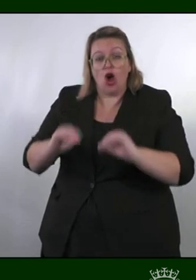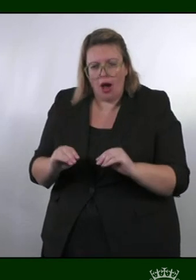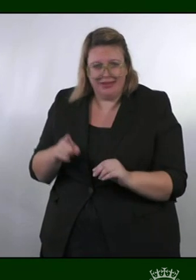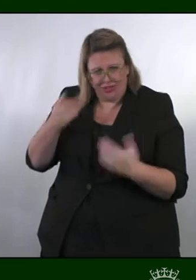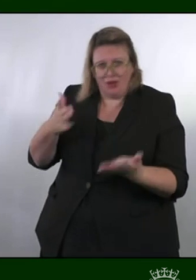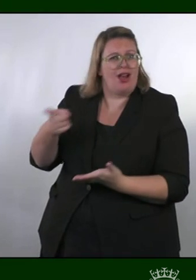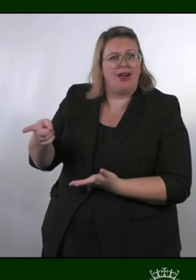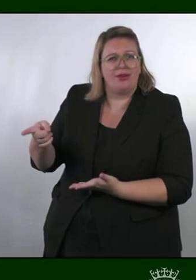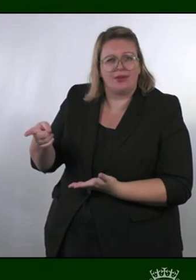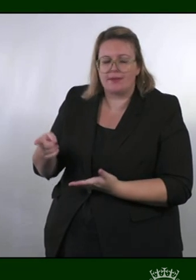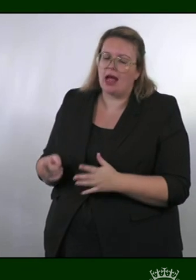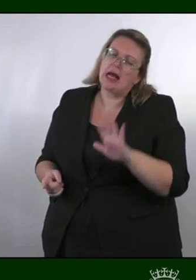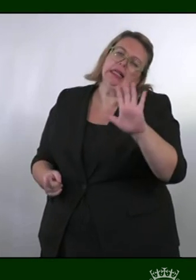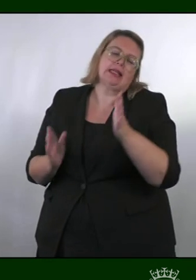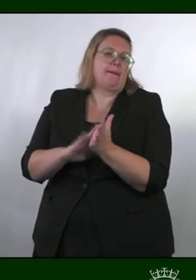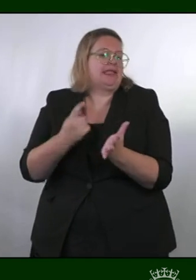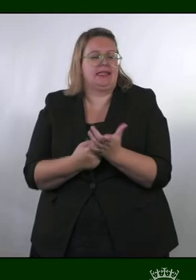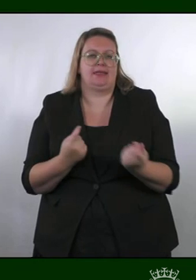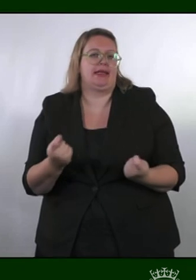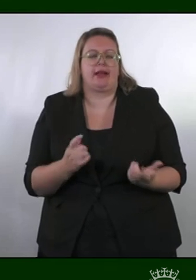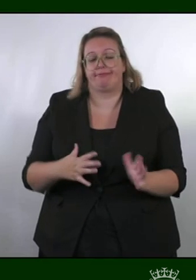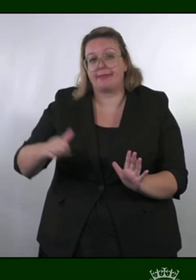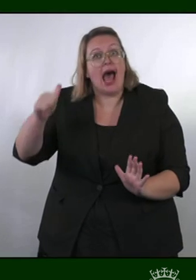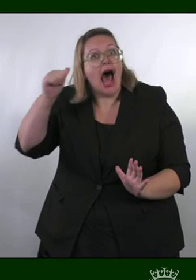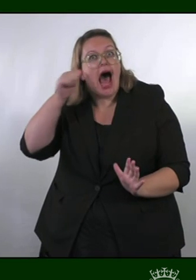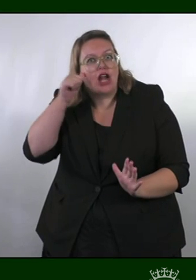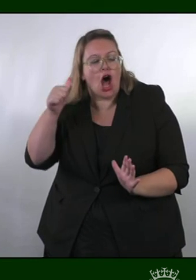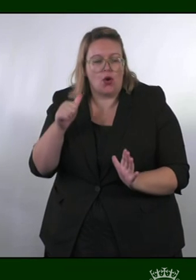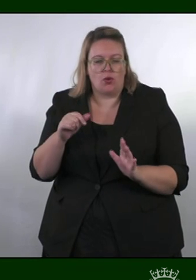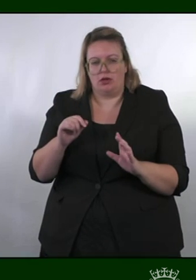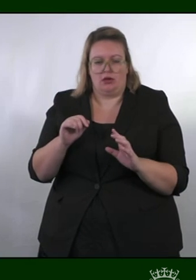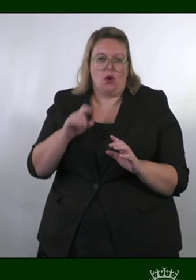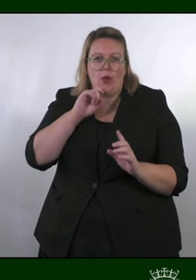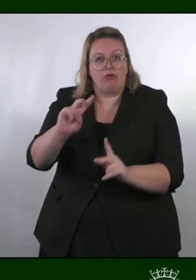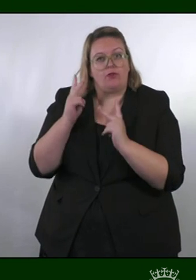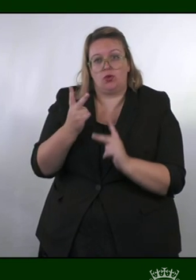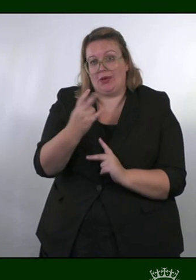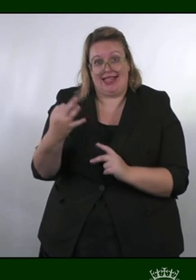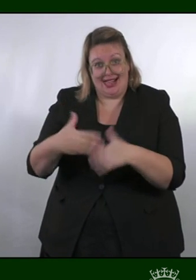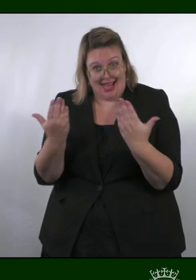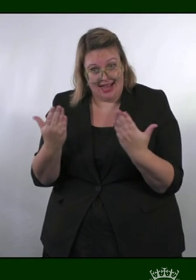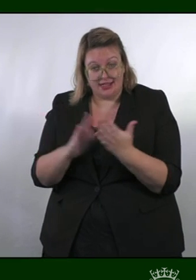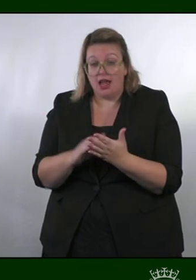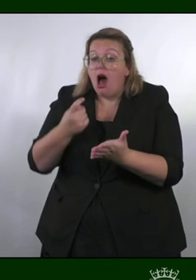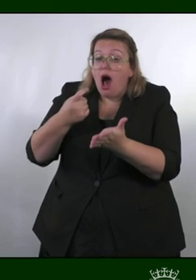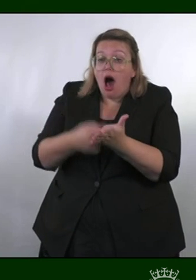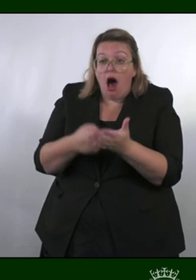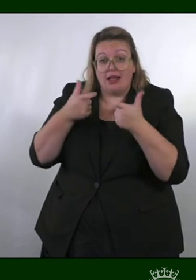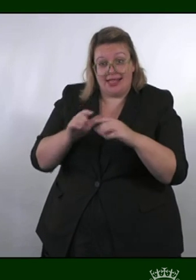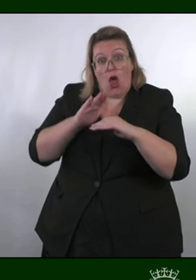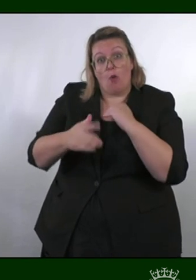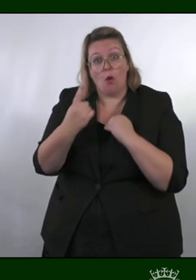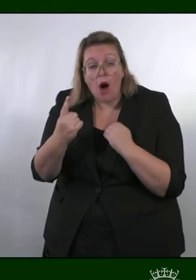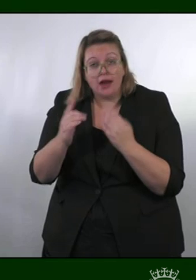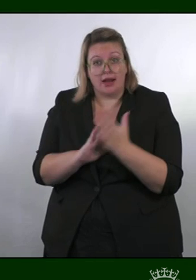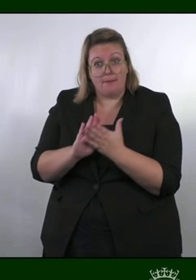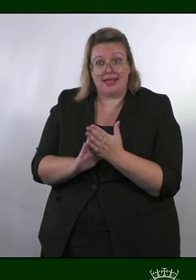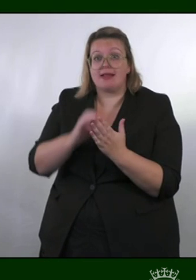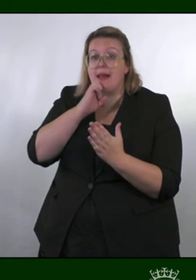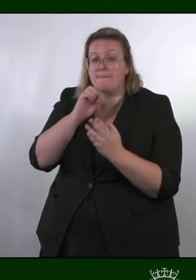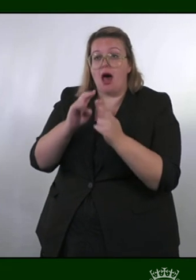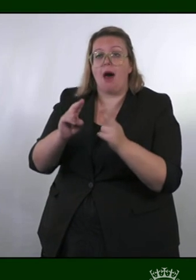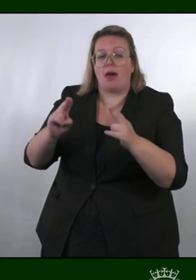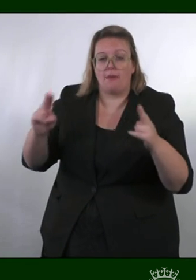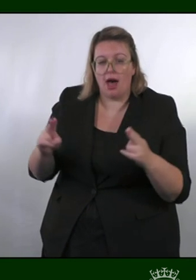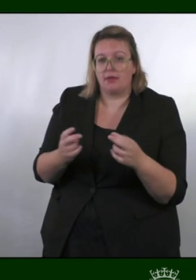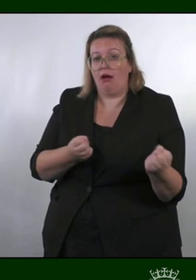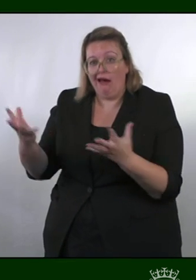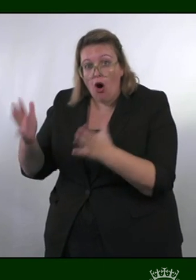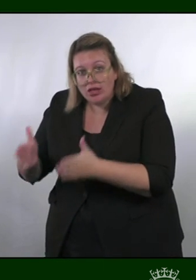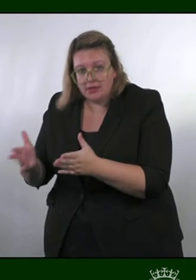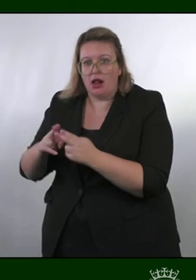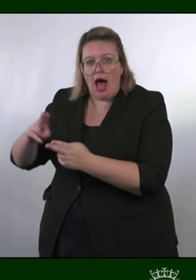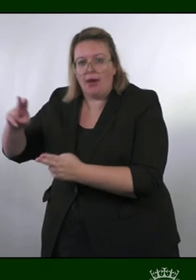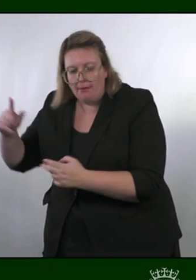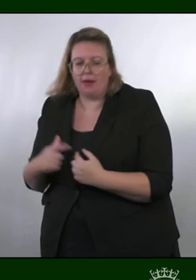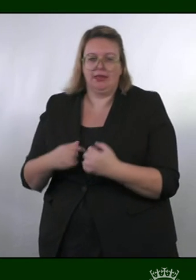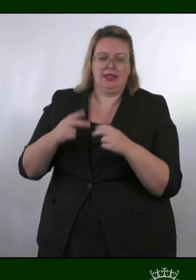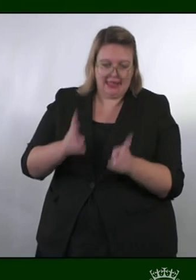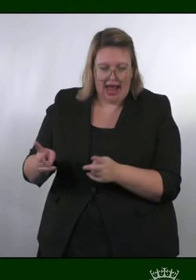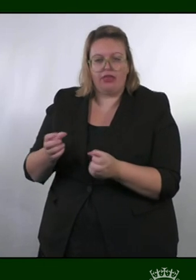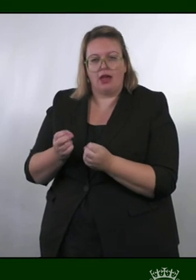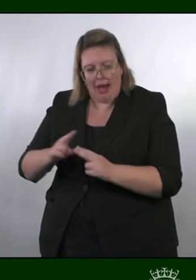I appreciate that there will be a review every 28 days, but if the R rate has not come below 1, then the infection rate is still going up, the numbers are going up, the admissions are going up, the numbers in hospital are going up and the deaths are going up.